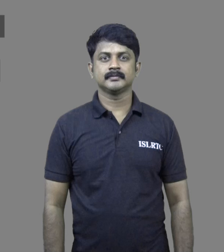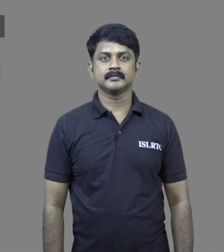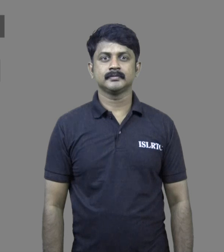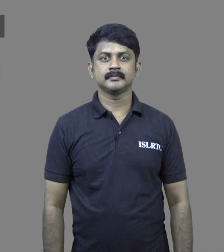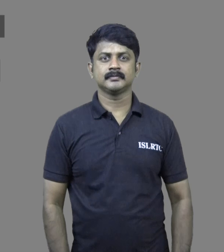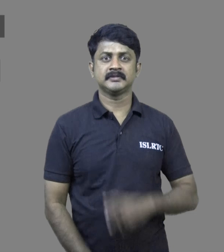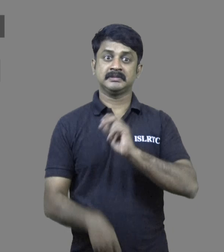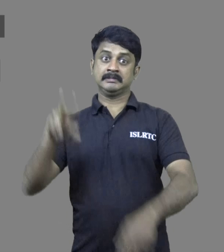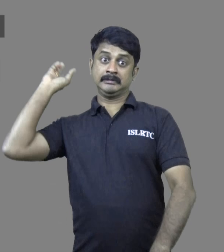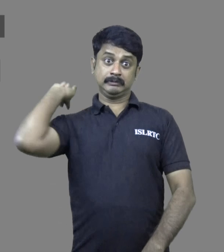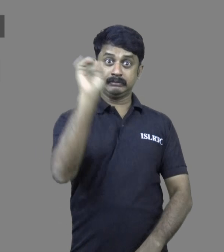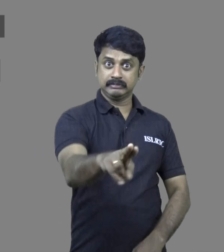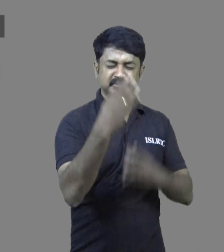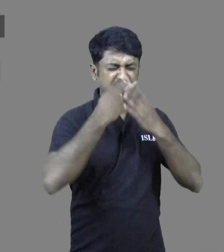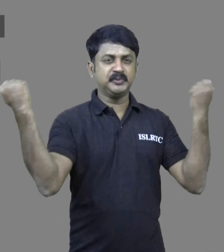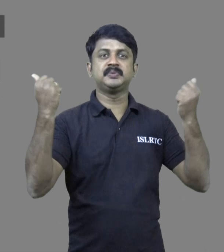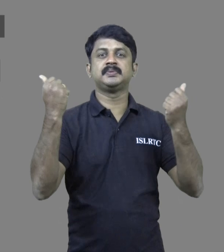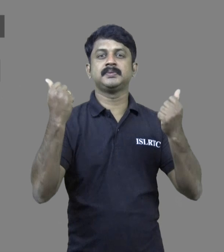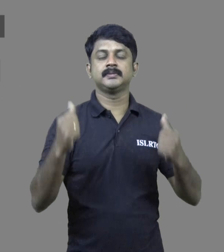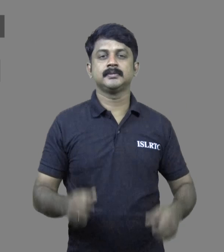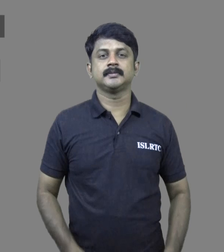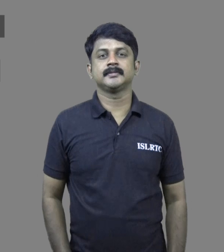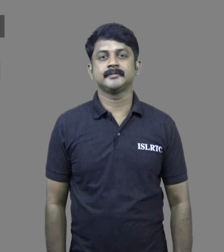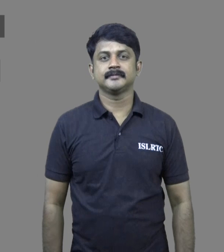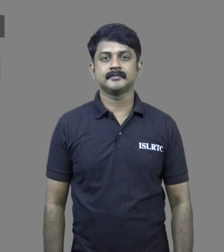Pace Bowling Fast Bowling (Thiruvananthapuram Kerala)